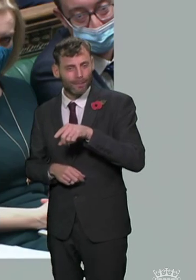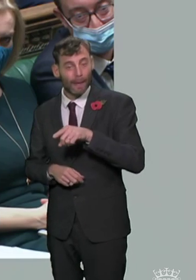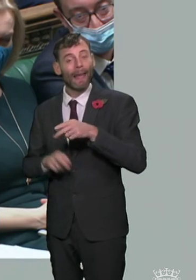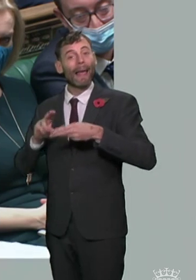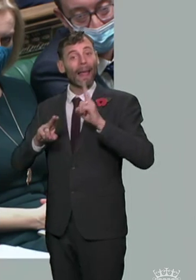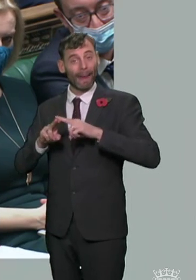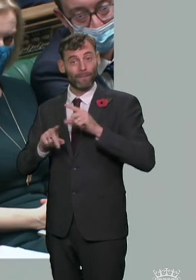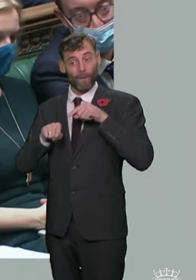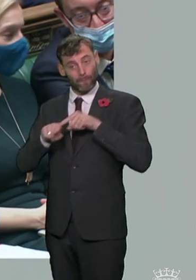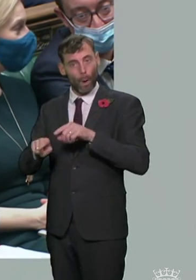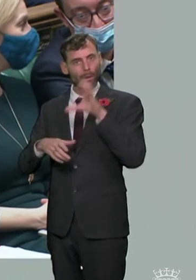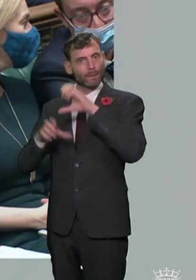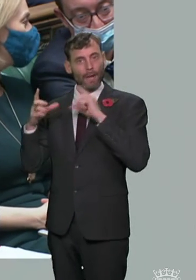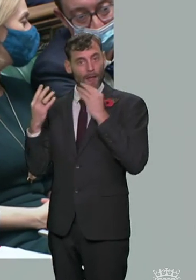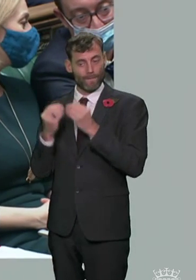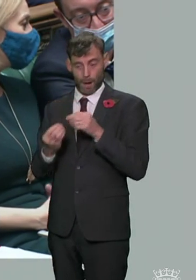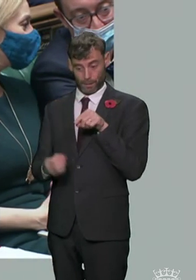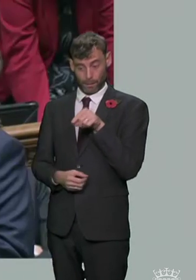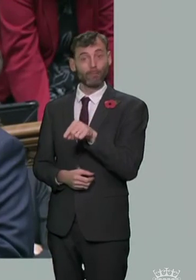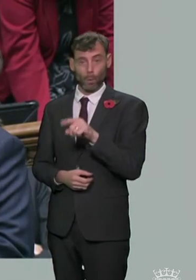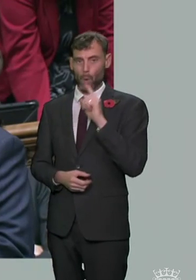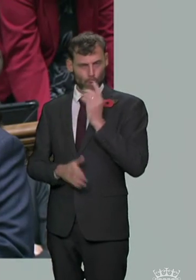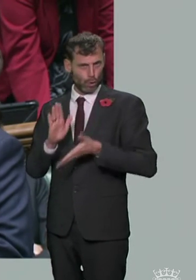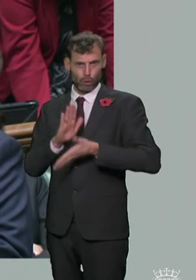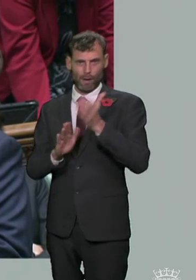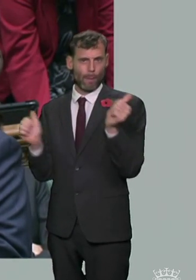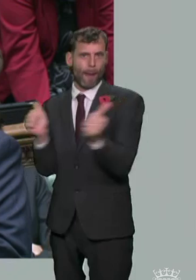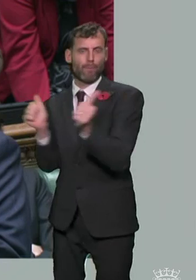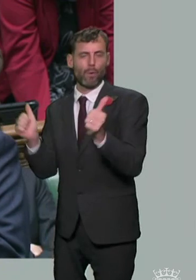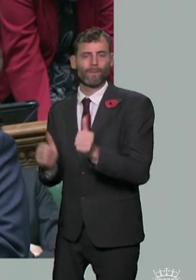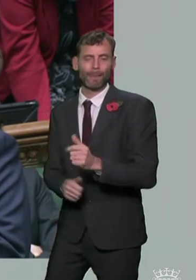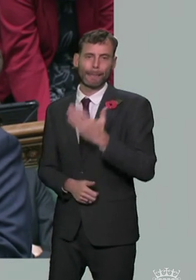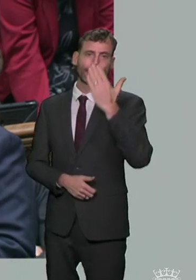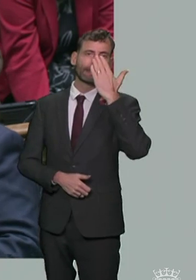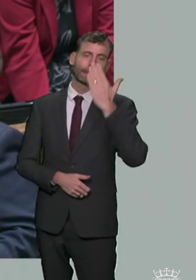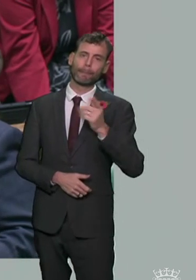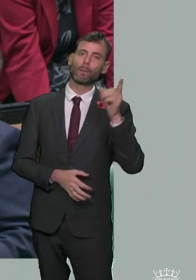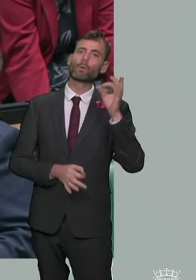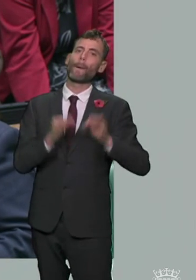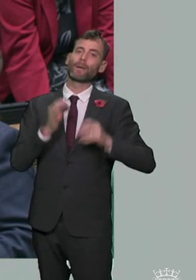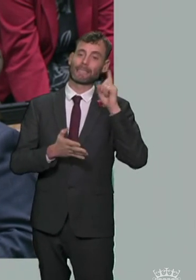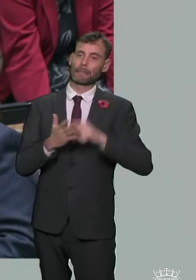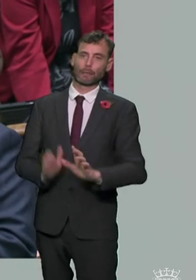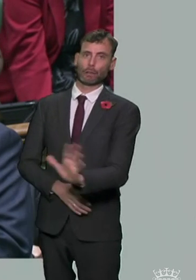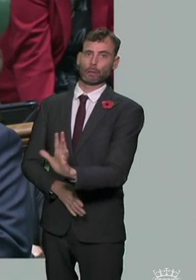It is obvious that there was a political decision in Westminster to reject it.